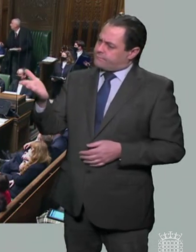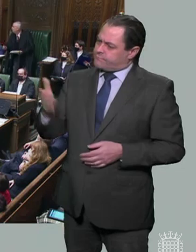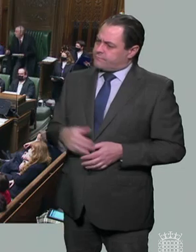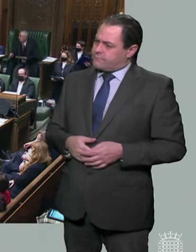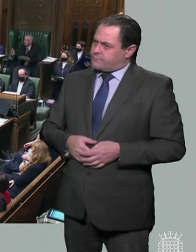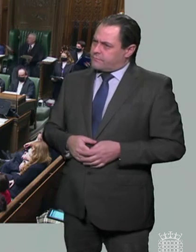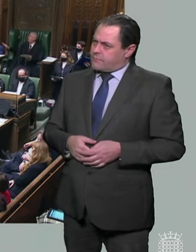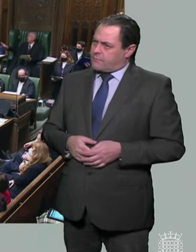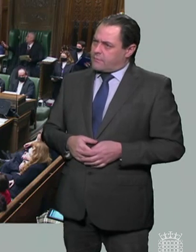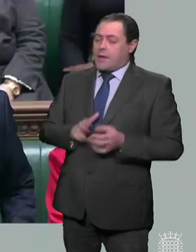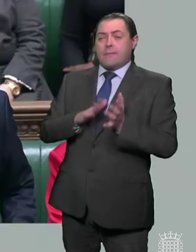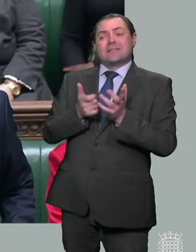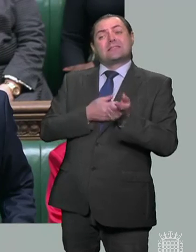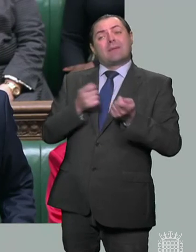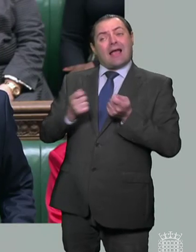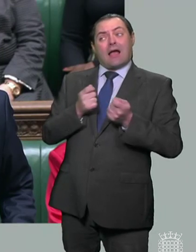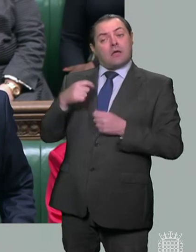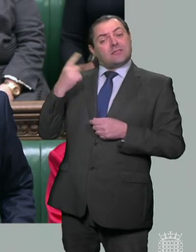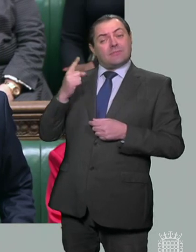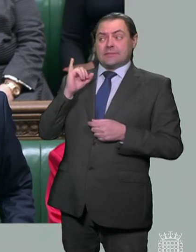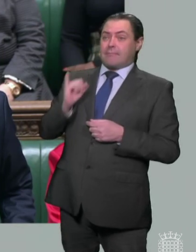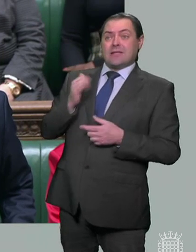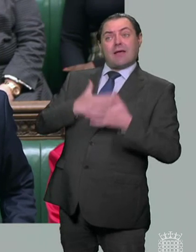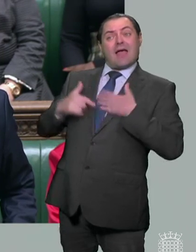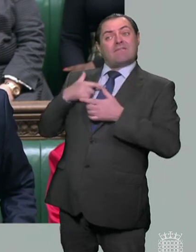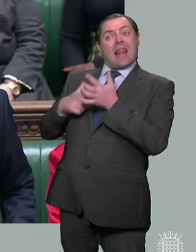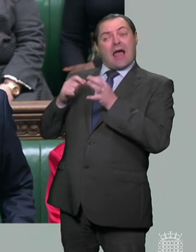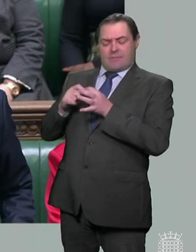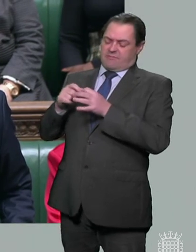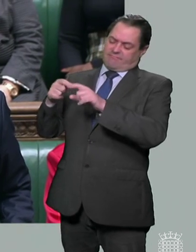When somebody in my party misbehaves, I kick them out.